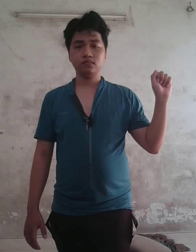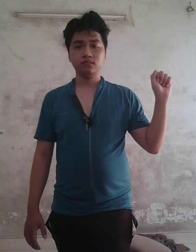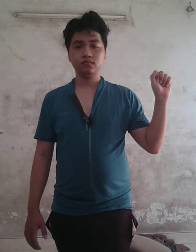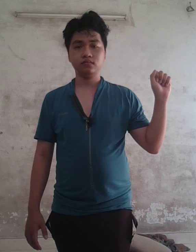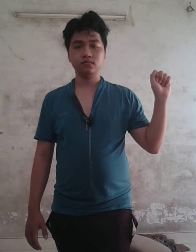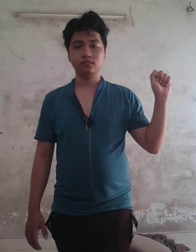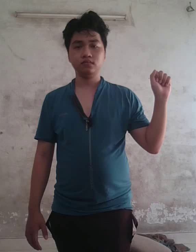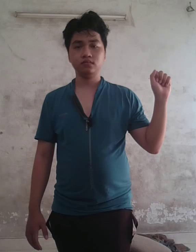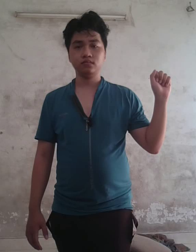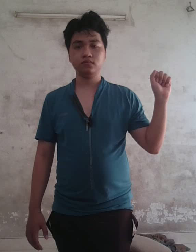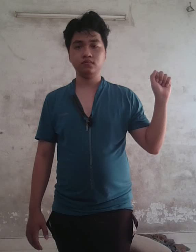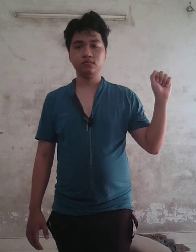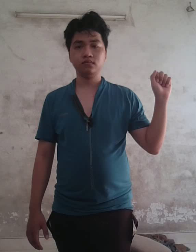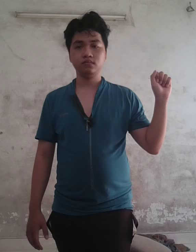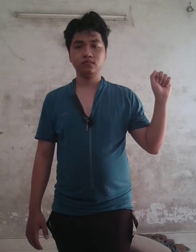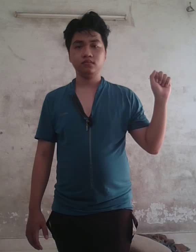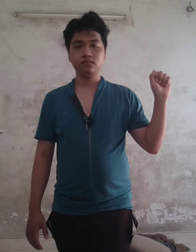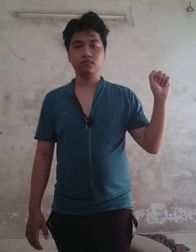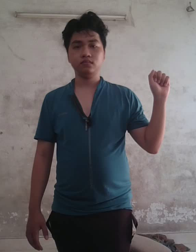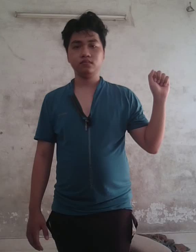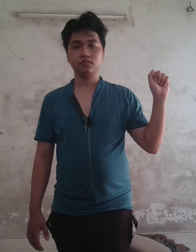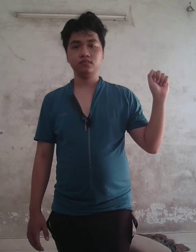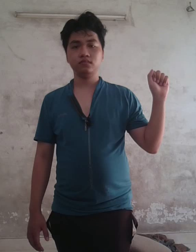a